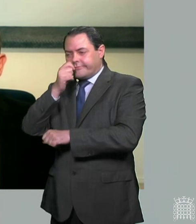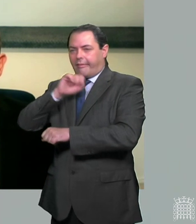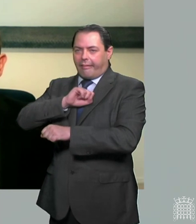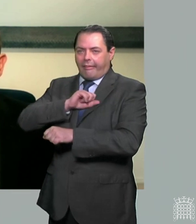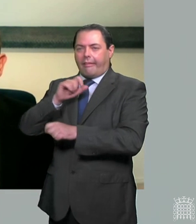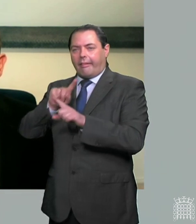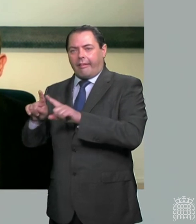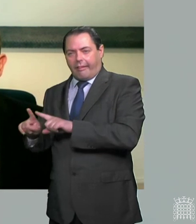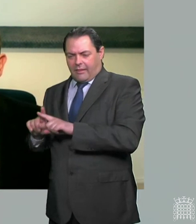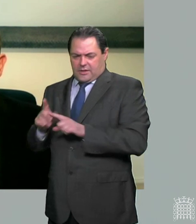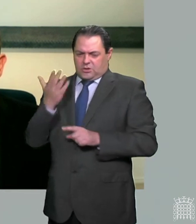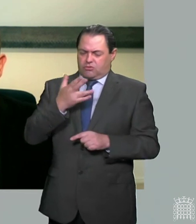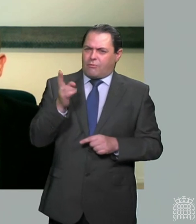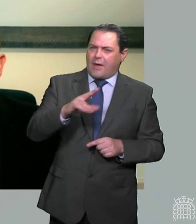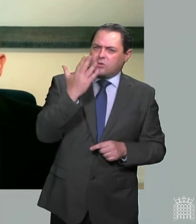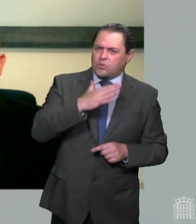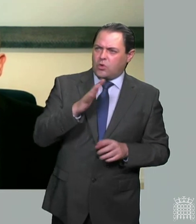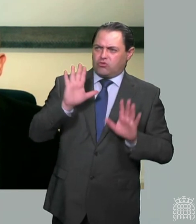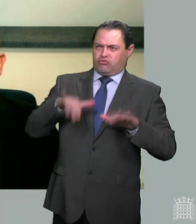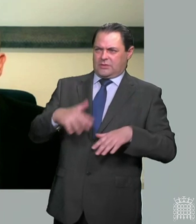That seems to be Labour’s reckless approach.